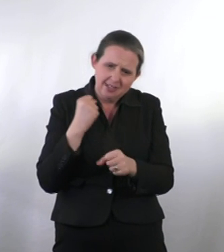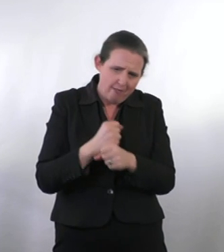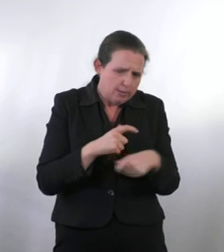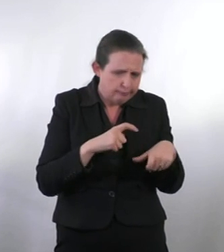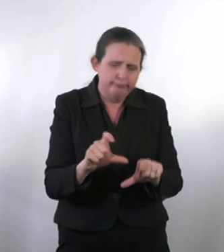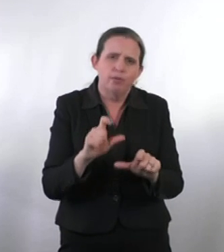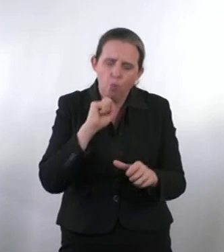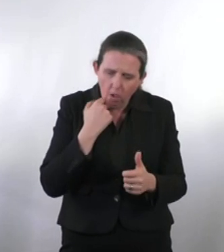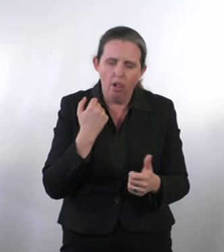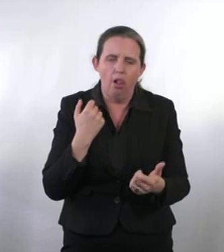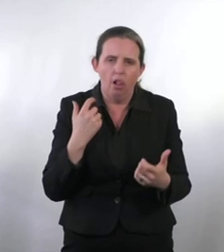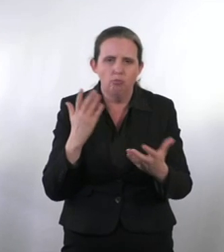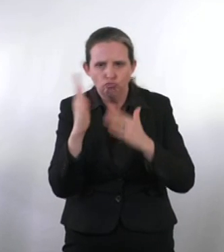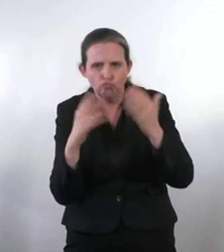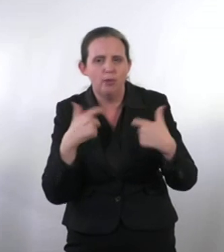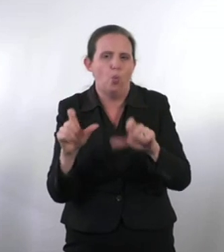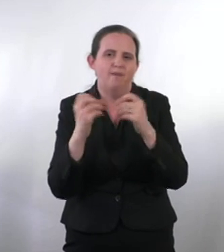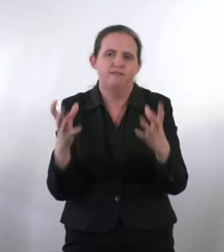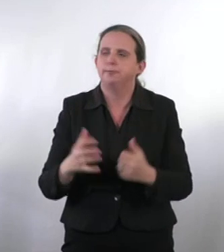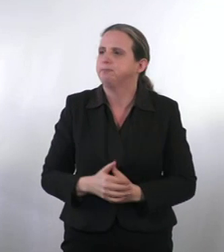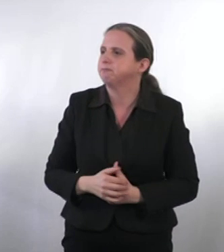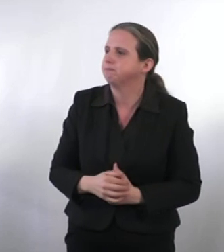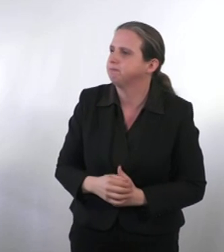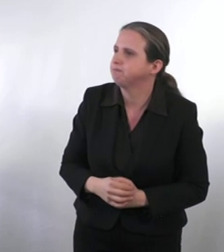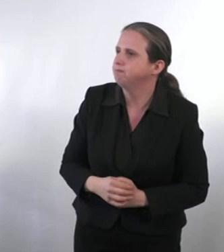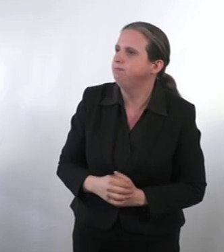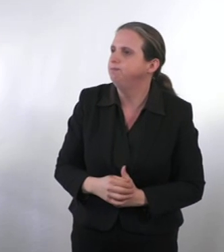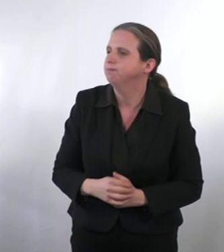Miriam CatesIf he will list his official engagements for Wednesday 25 November.